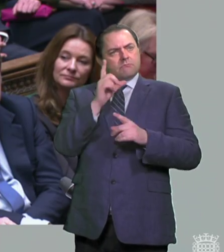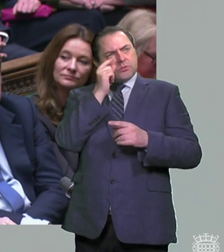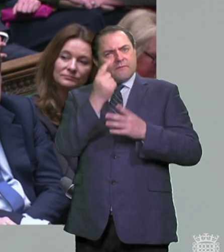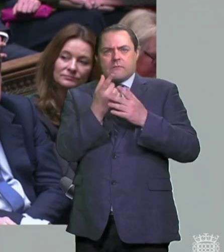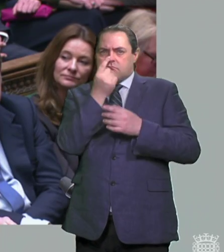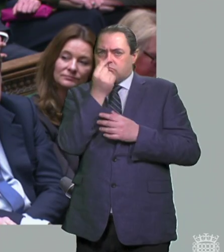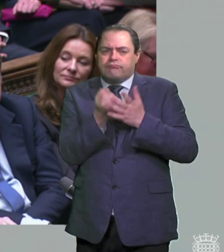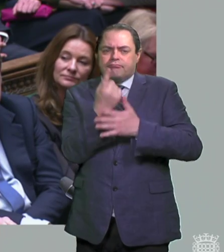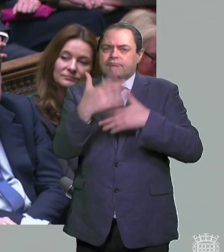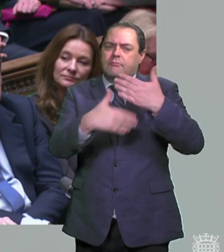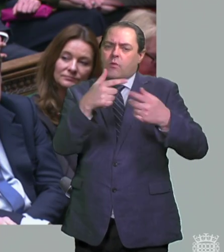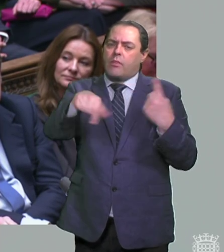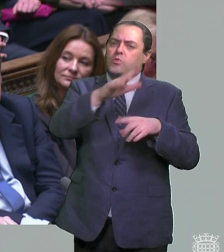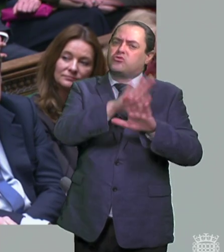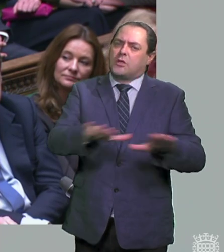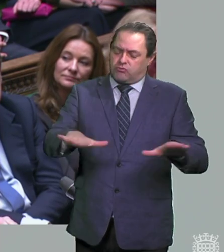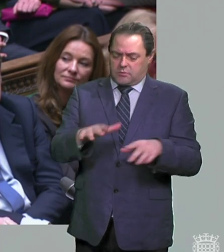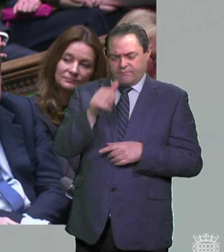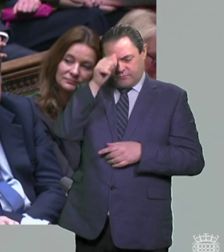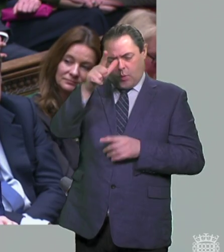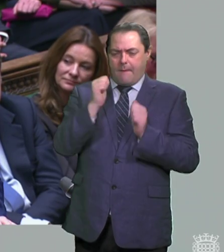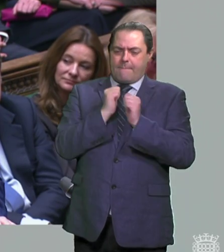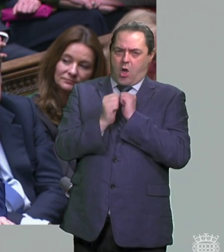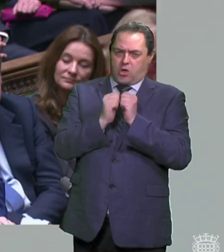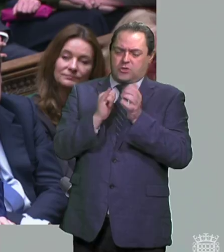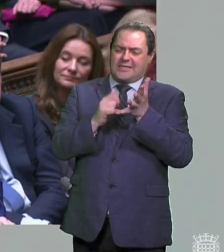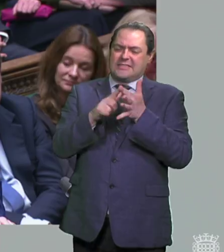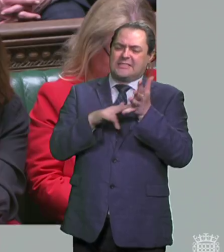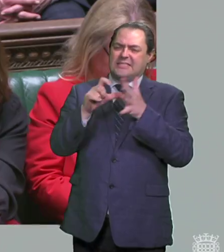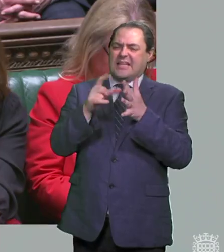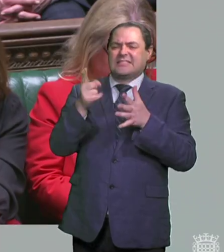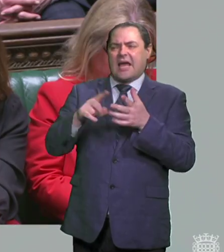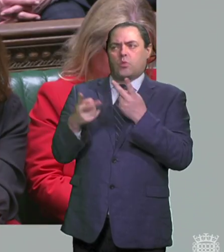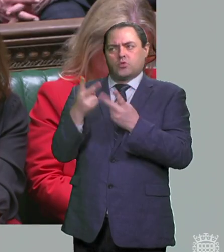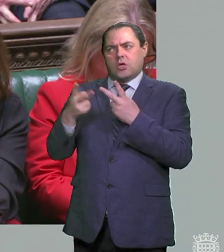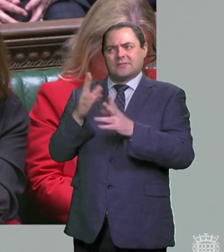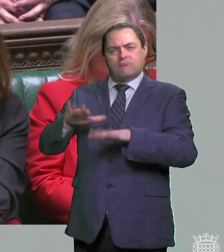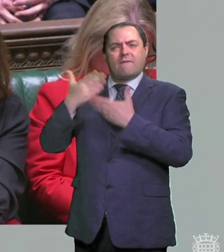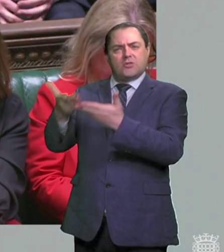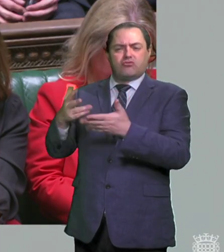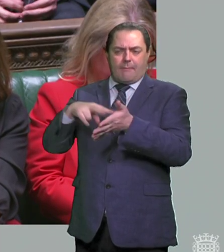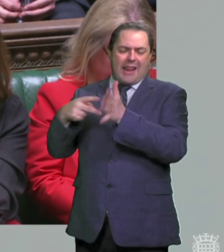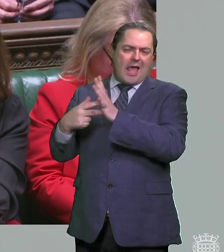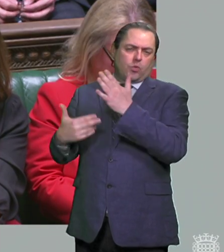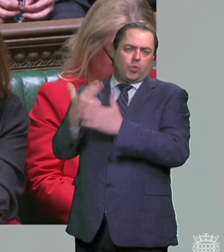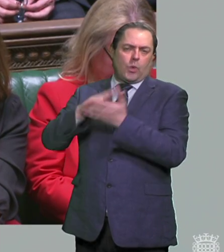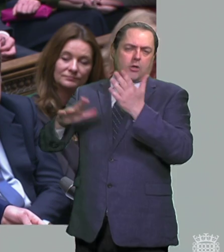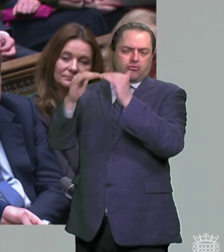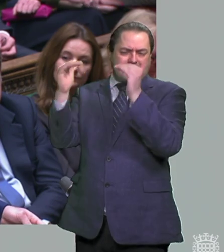My honourable Friend will know that in March we published the SEND and alternative provision improvement plan, with new national standards.